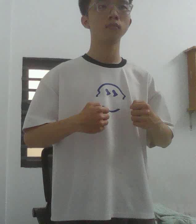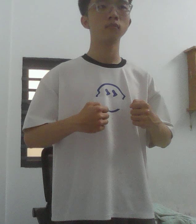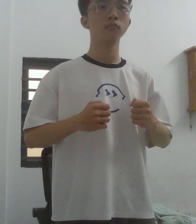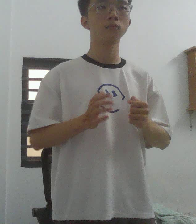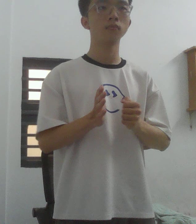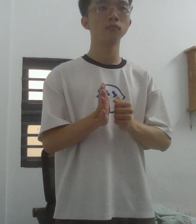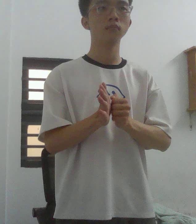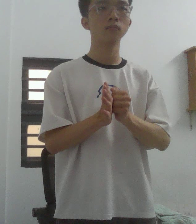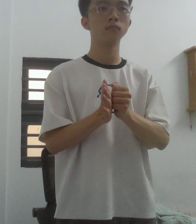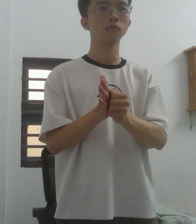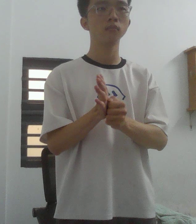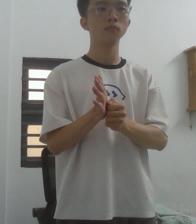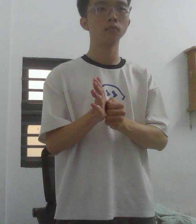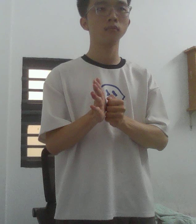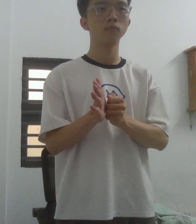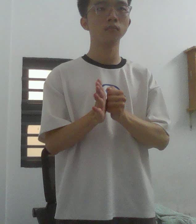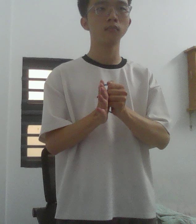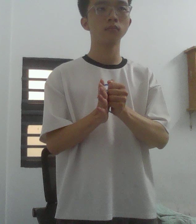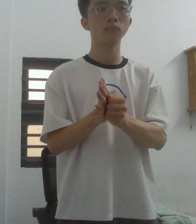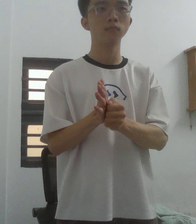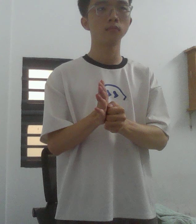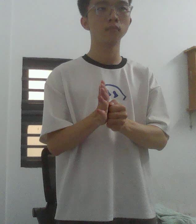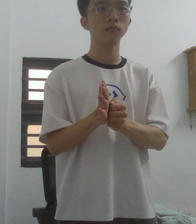thang